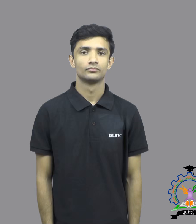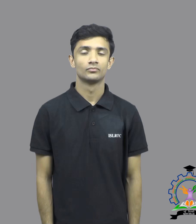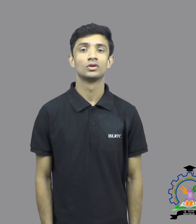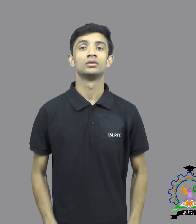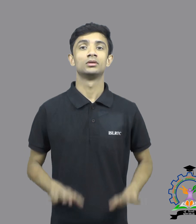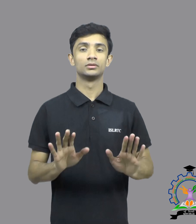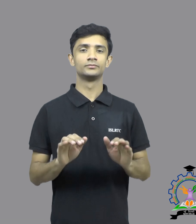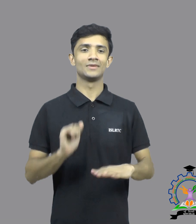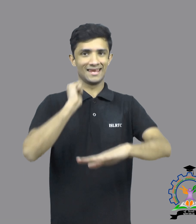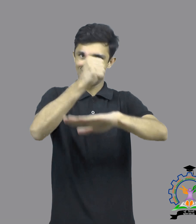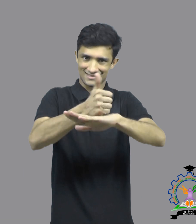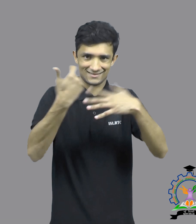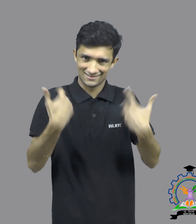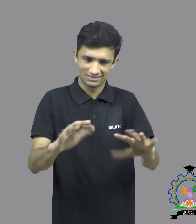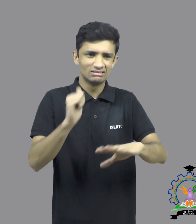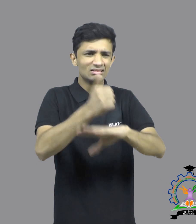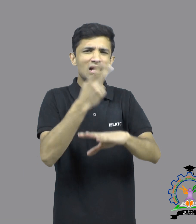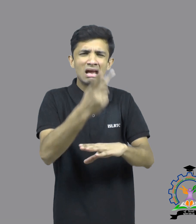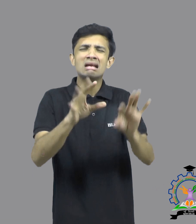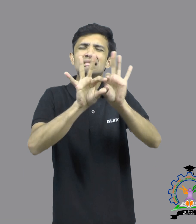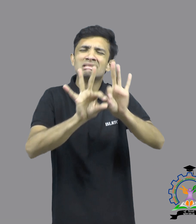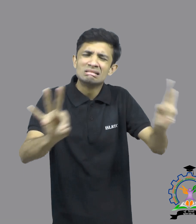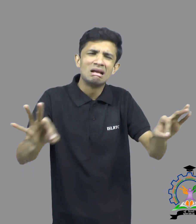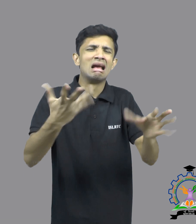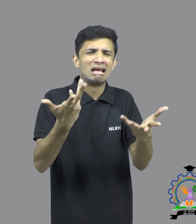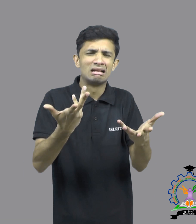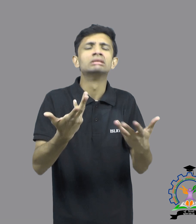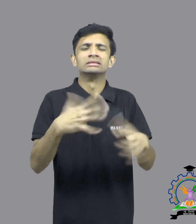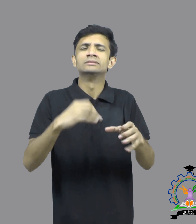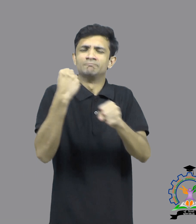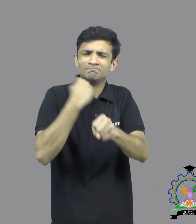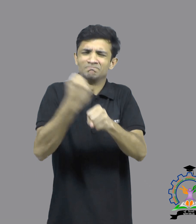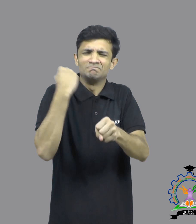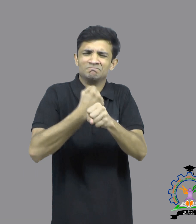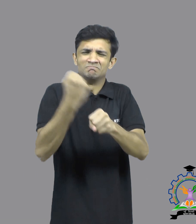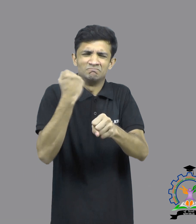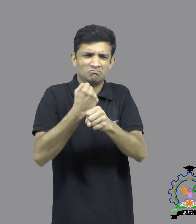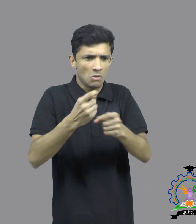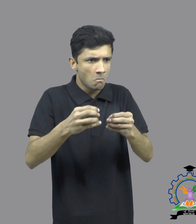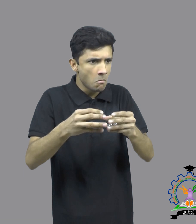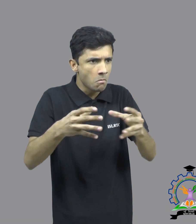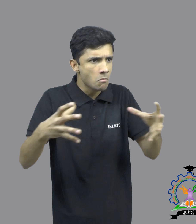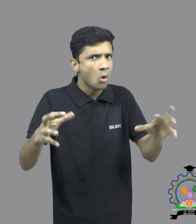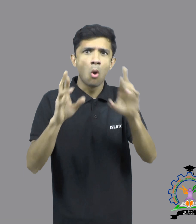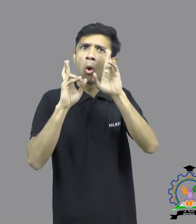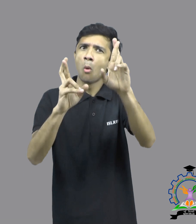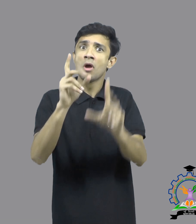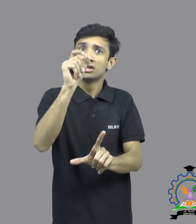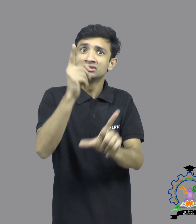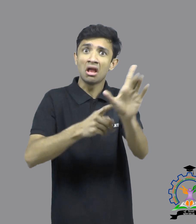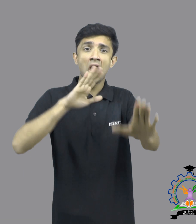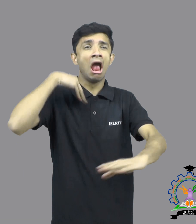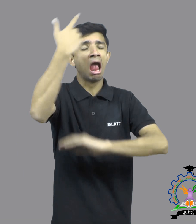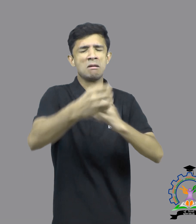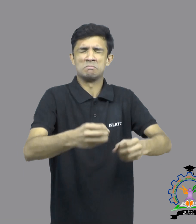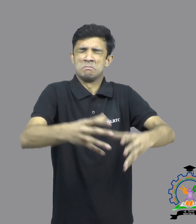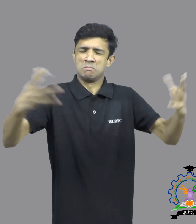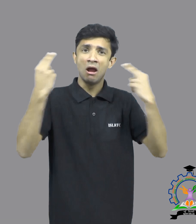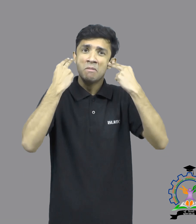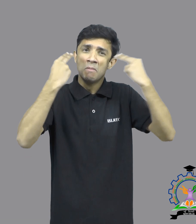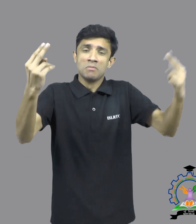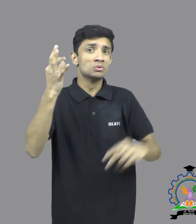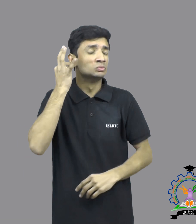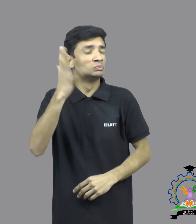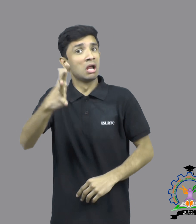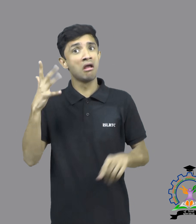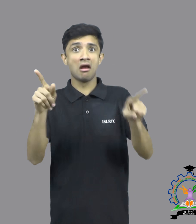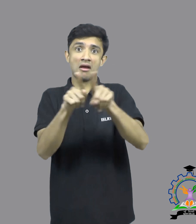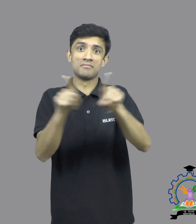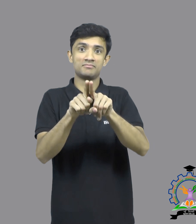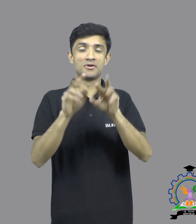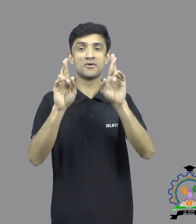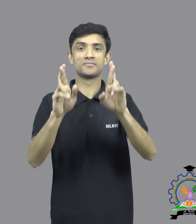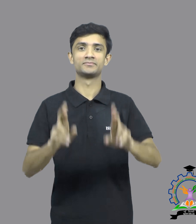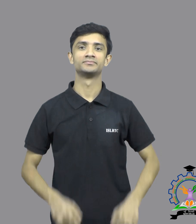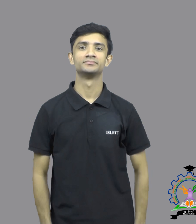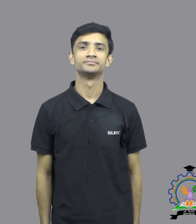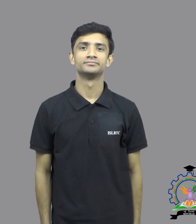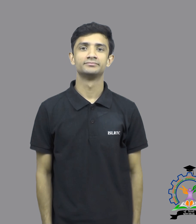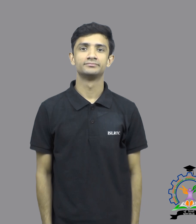Gold (Meaning as Metaphor)